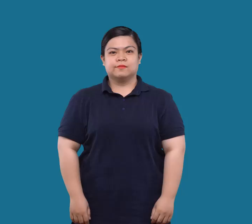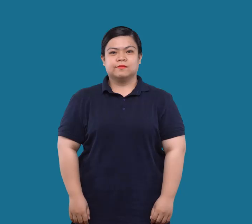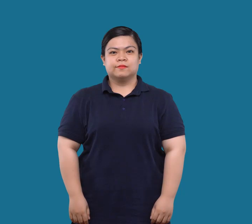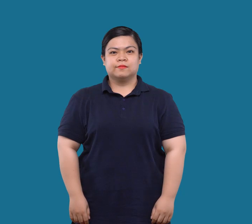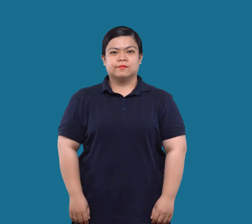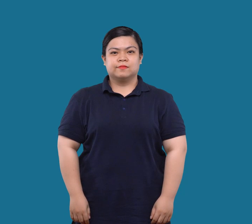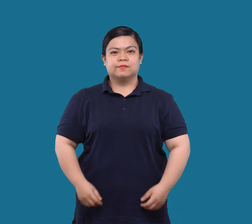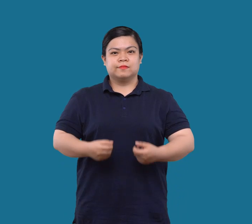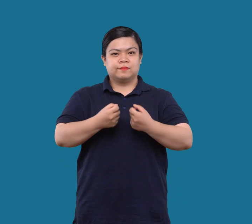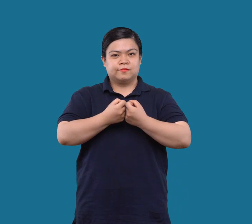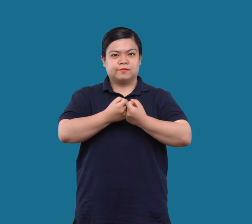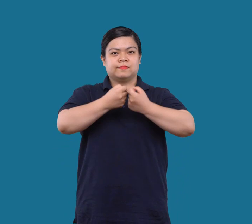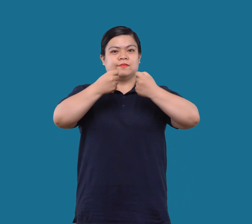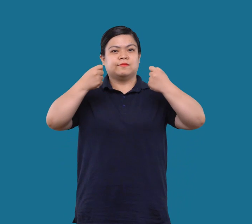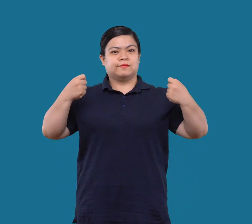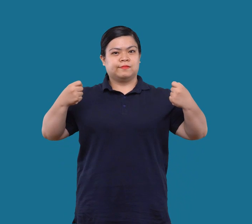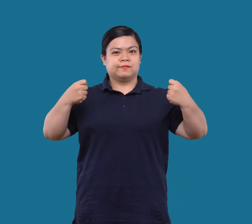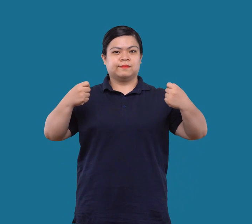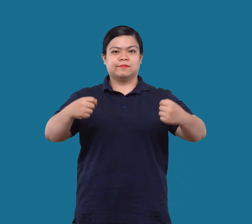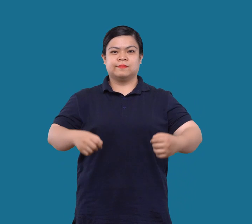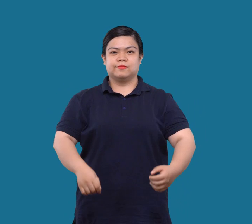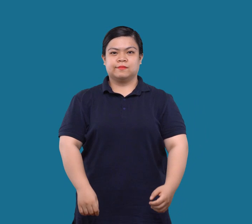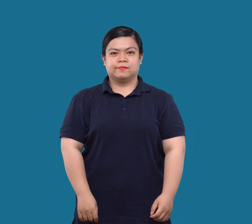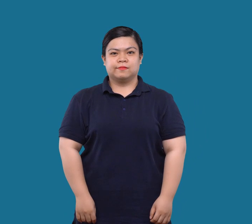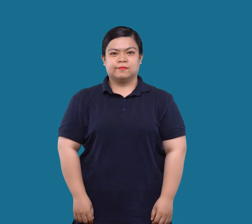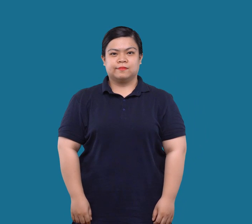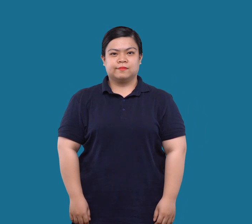cửa hàng